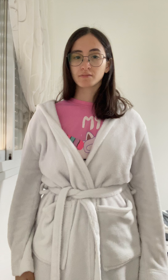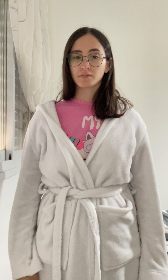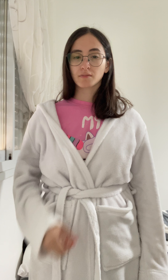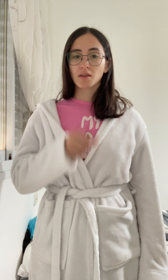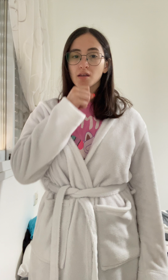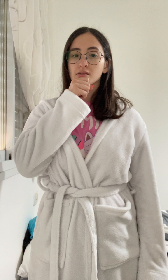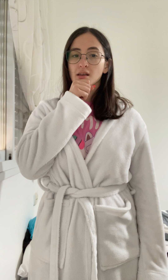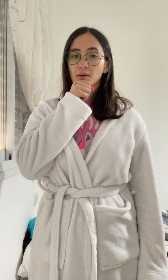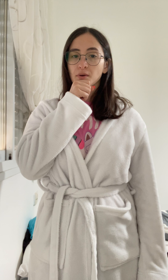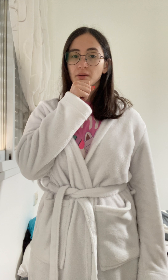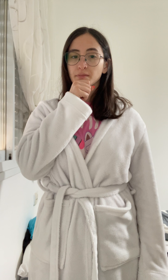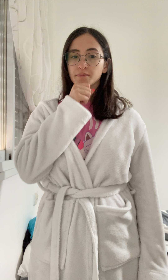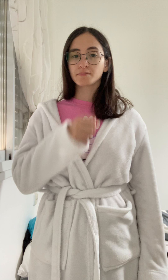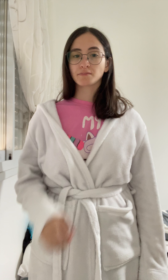סבא